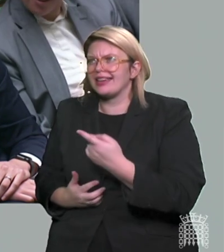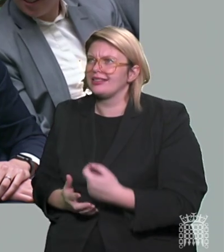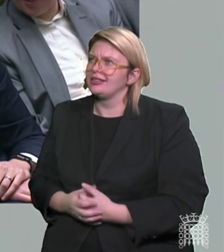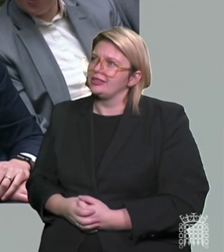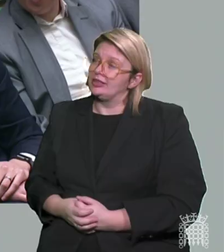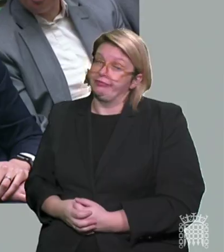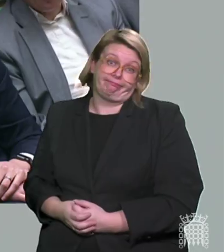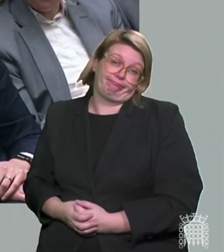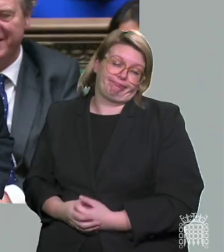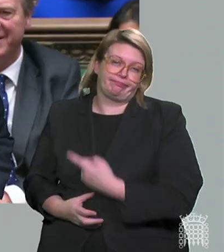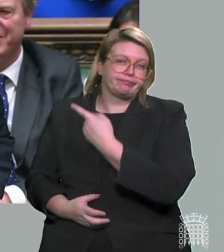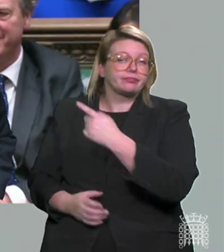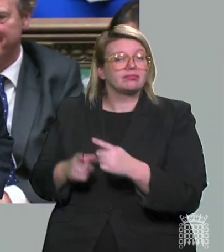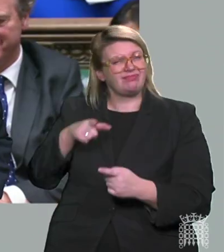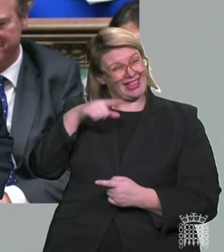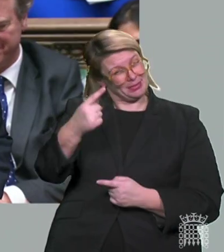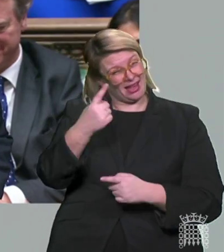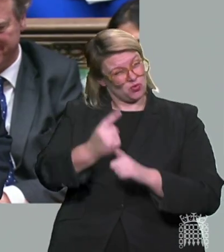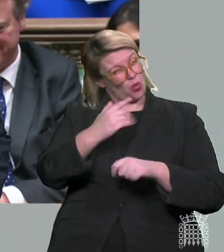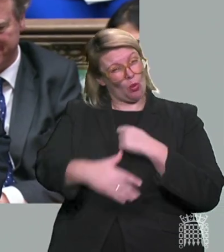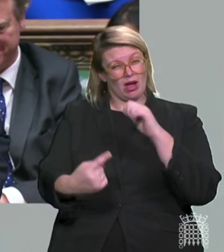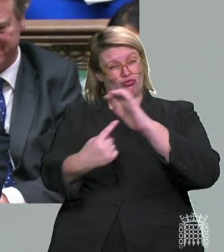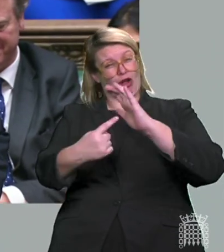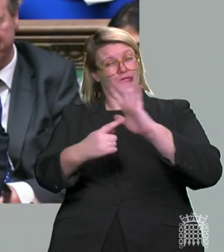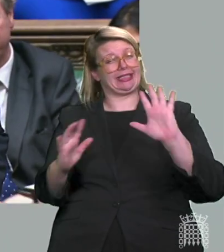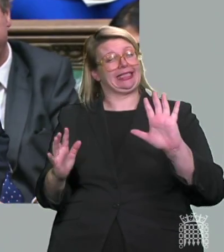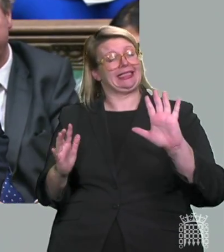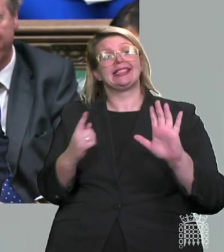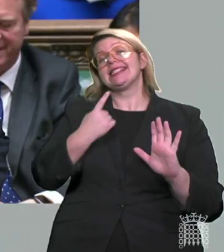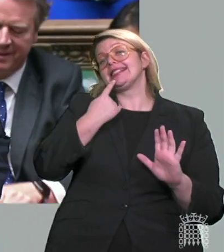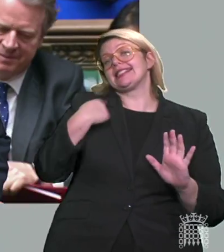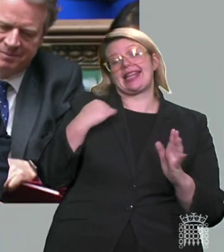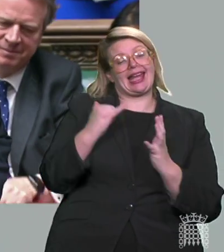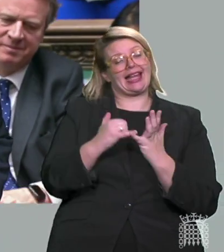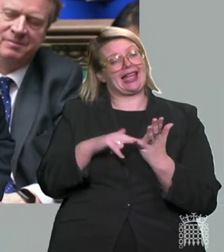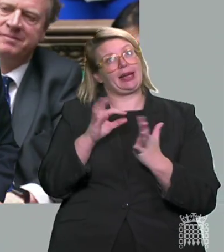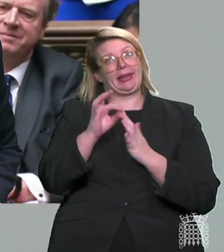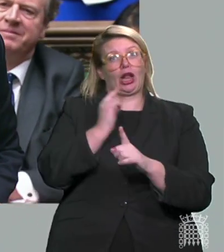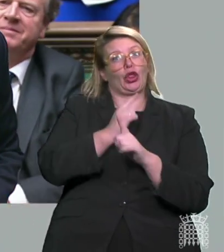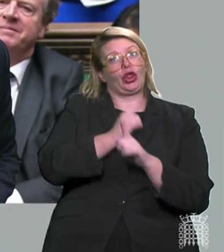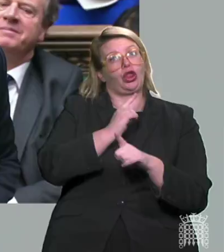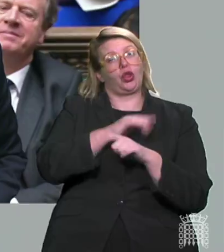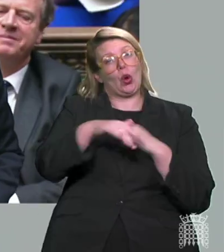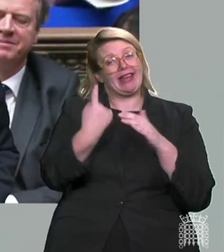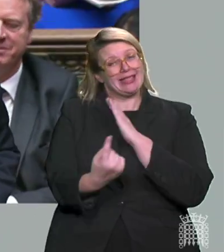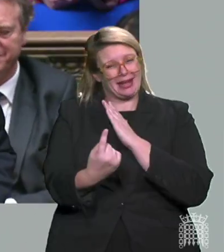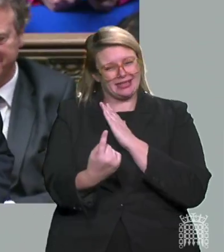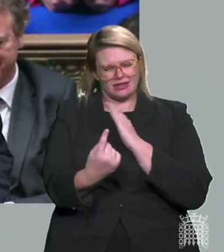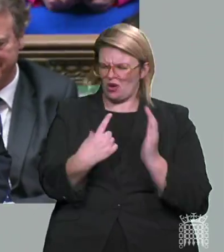Yesterday the SNP spent time talking yet more about independence at a time when we should be talking about